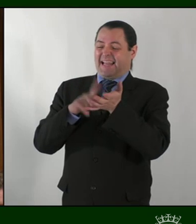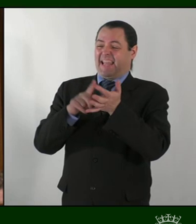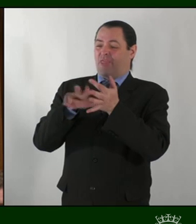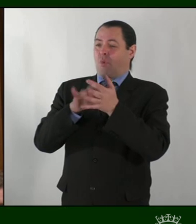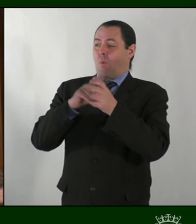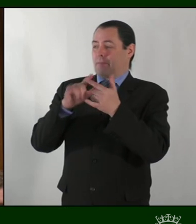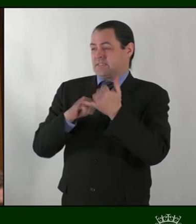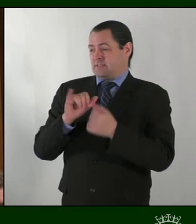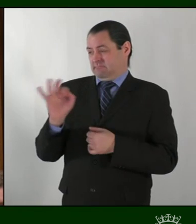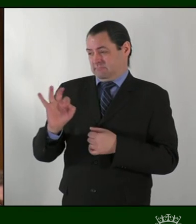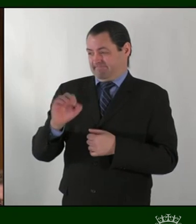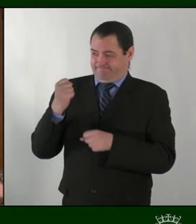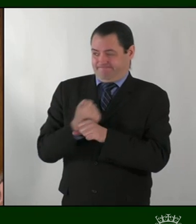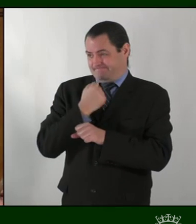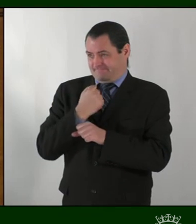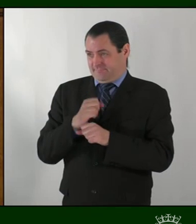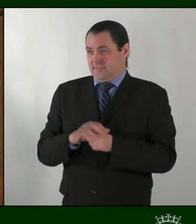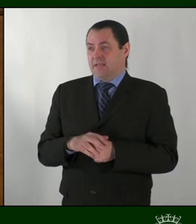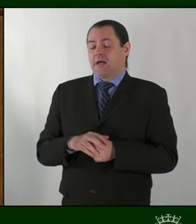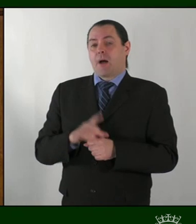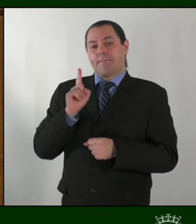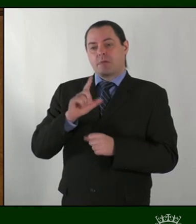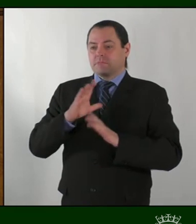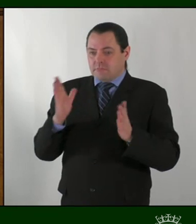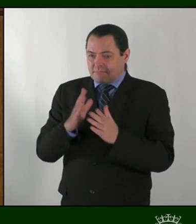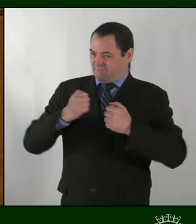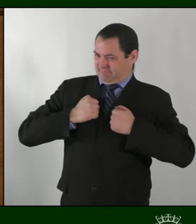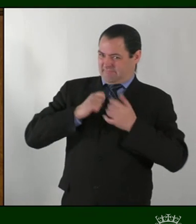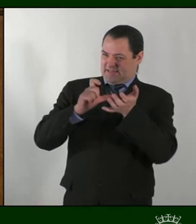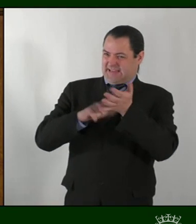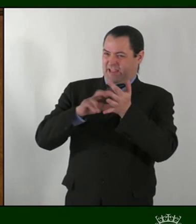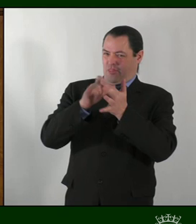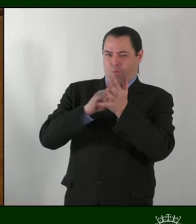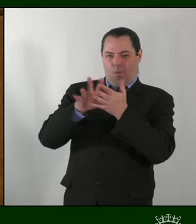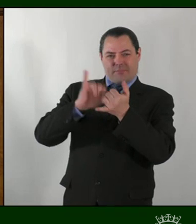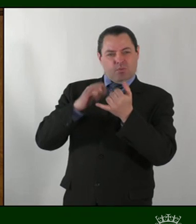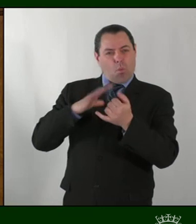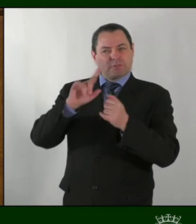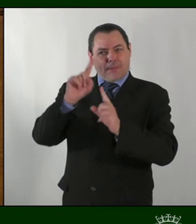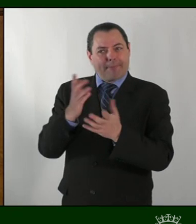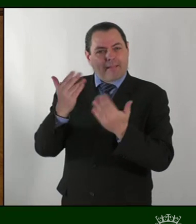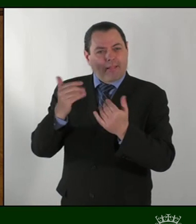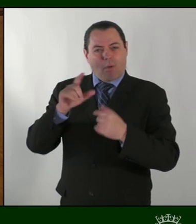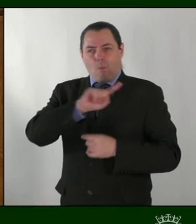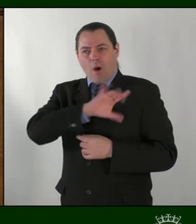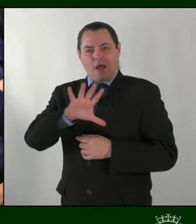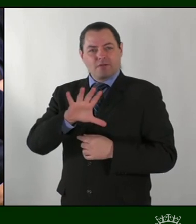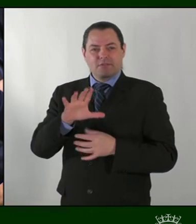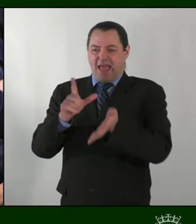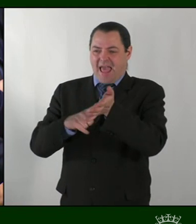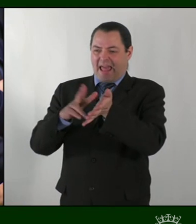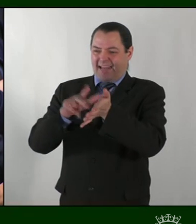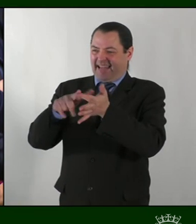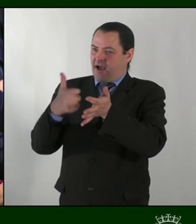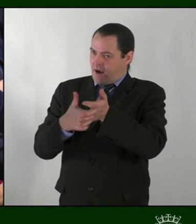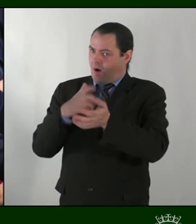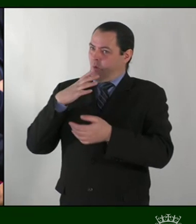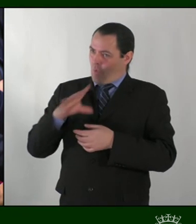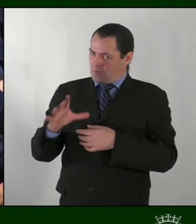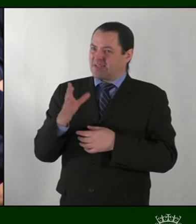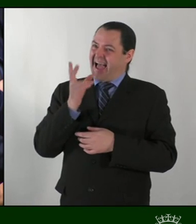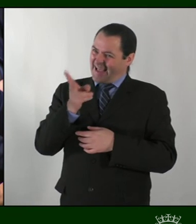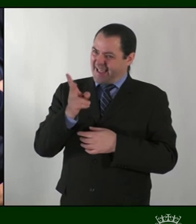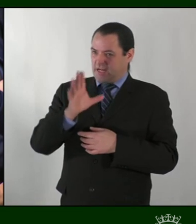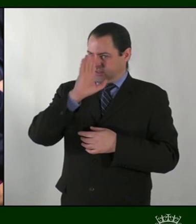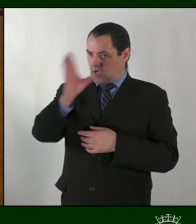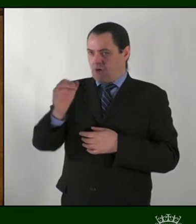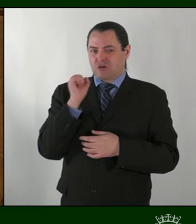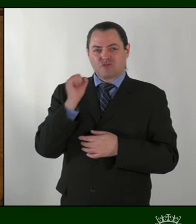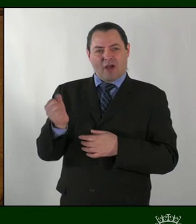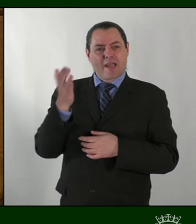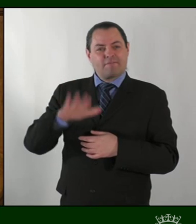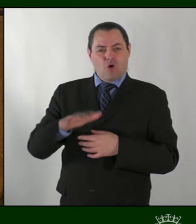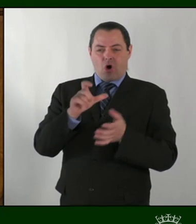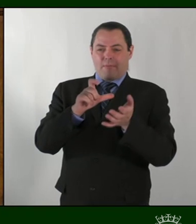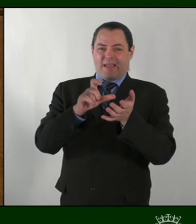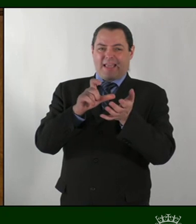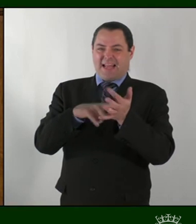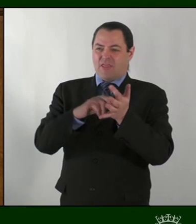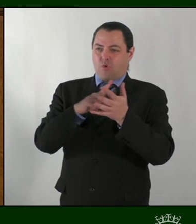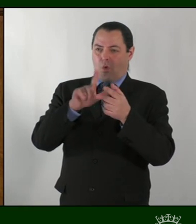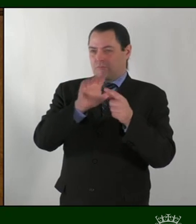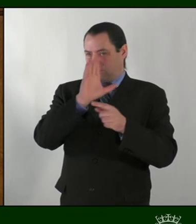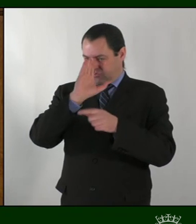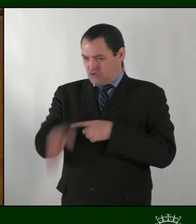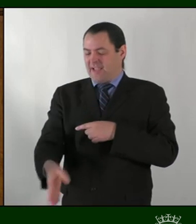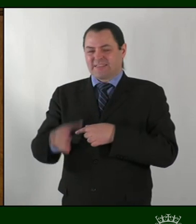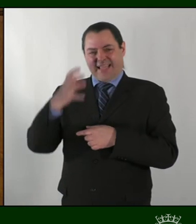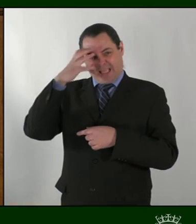To build up enthusiasm among the people of Cleethorpes, may I urge him to instruct London North Eastern Railway to reintroduce the direct train service from Cleethorpes through to King’s